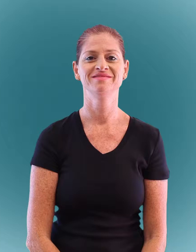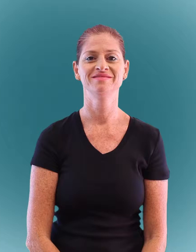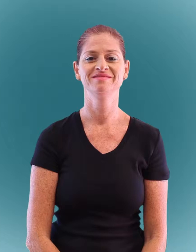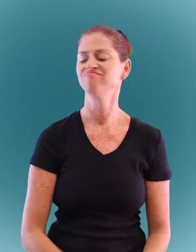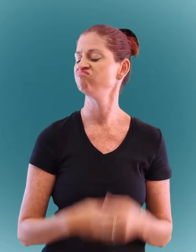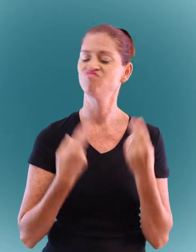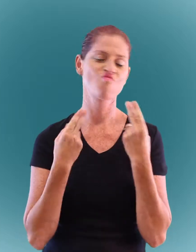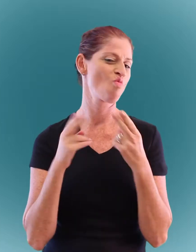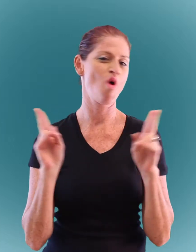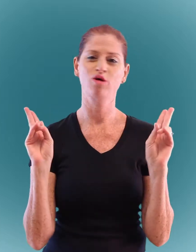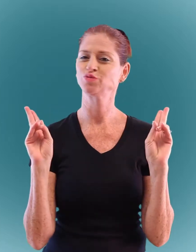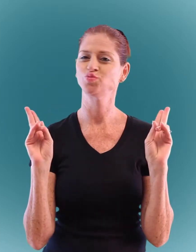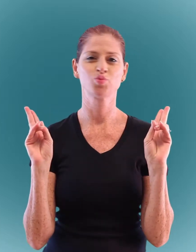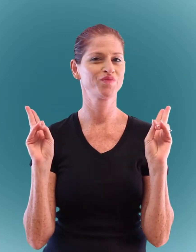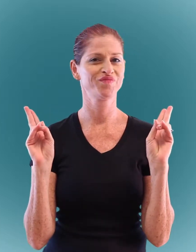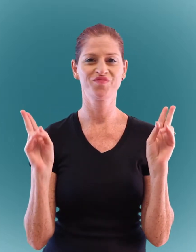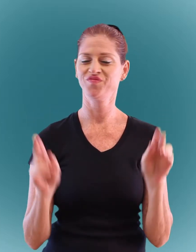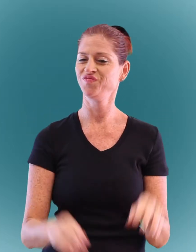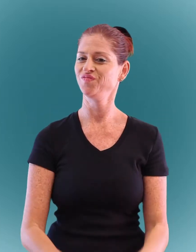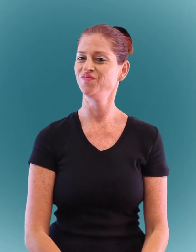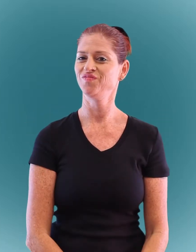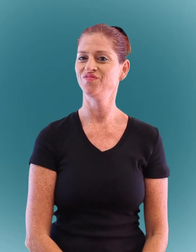לא חשוב